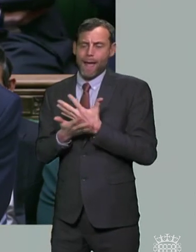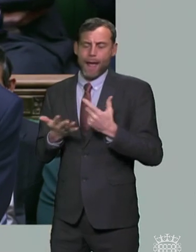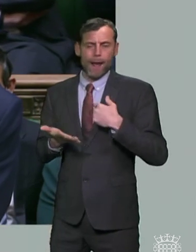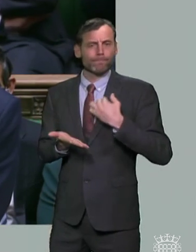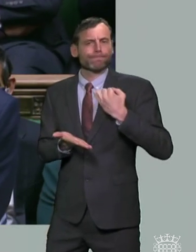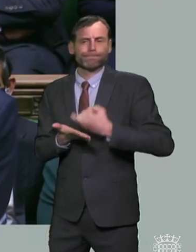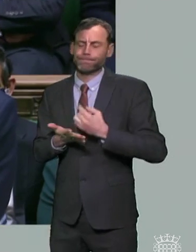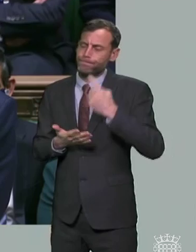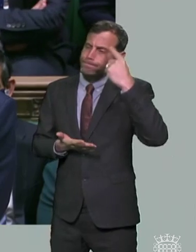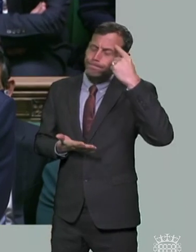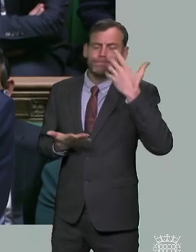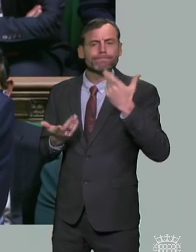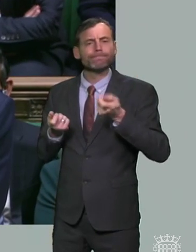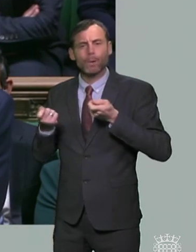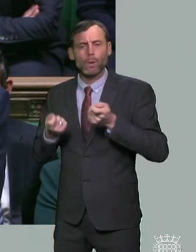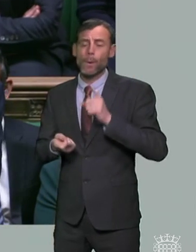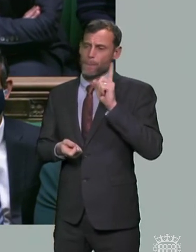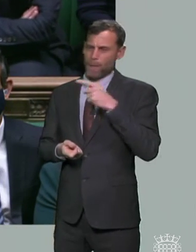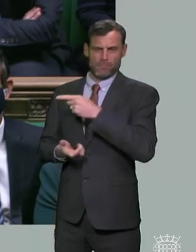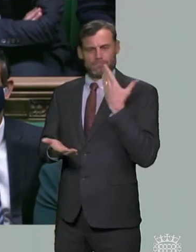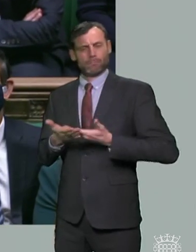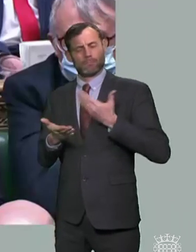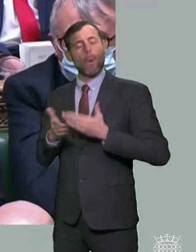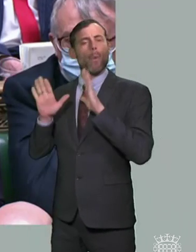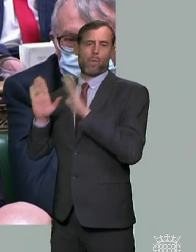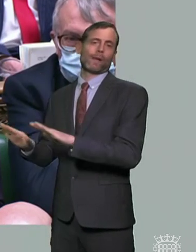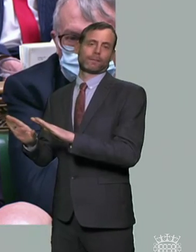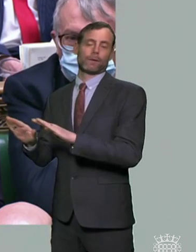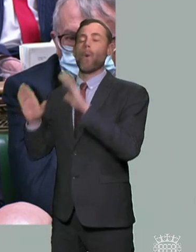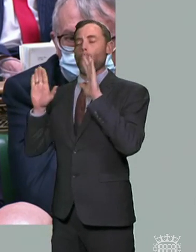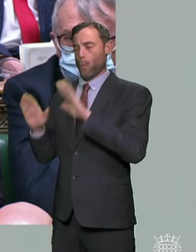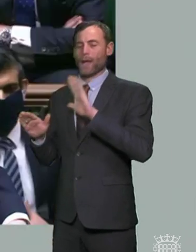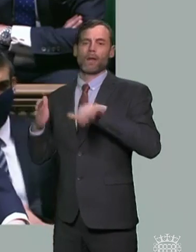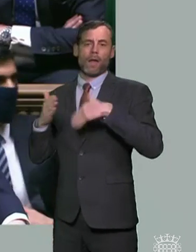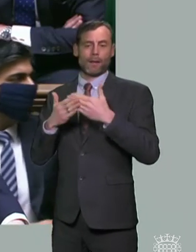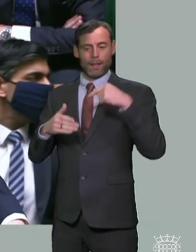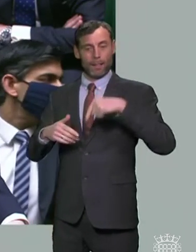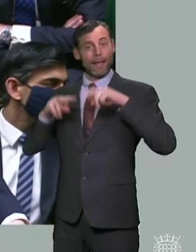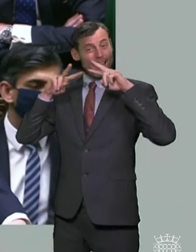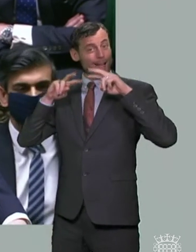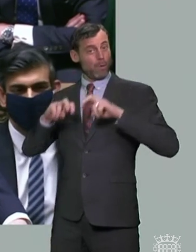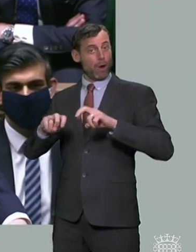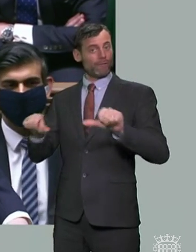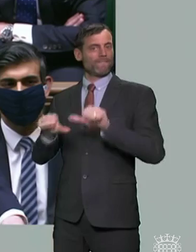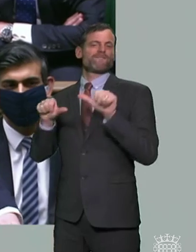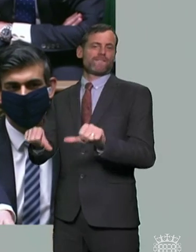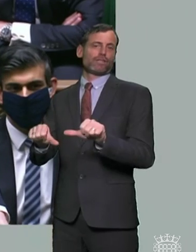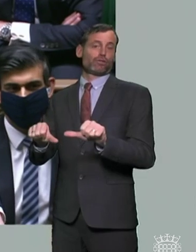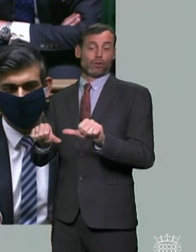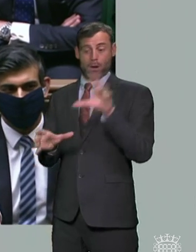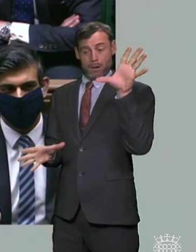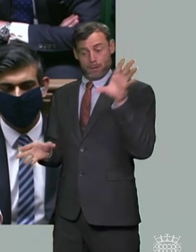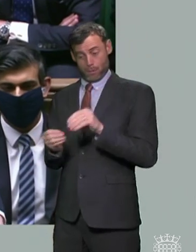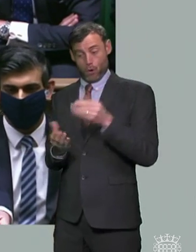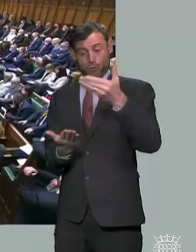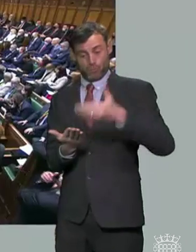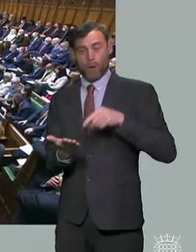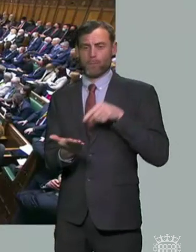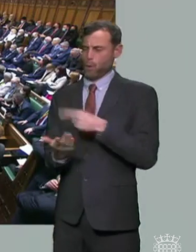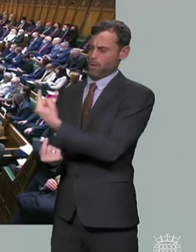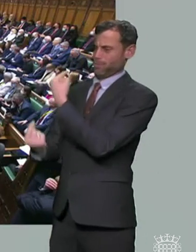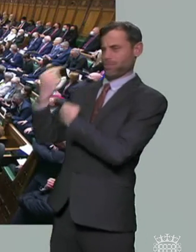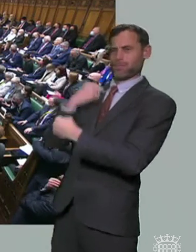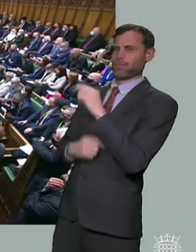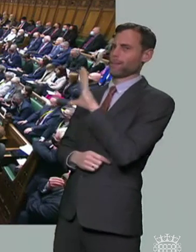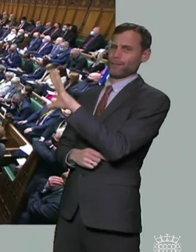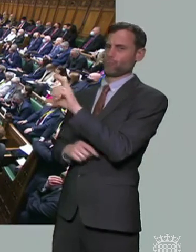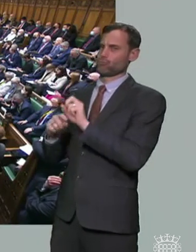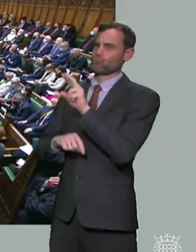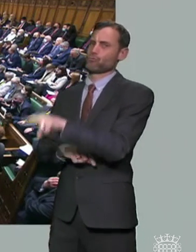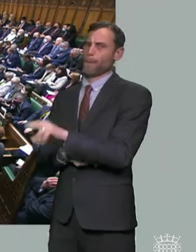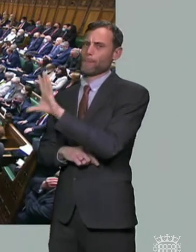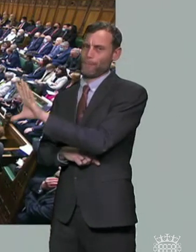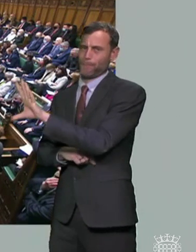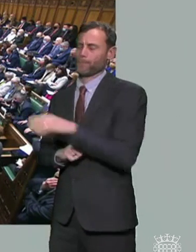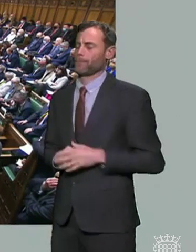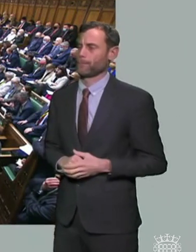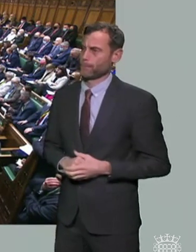The hon. Lady must contain her impatience and wait for the inquiry next week before drawing any of the conclusions she has just asserted.